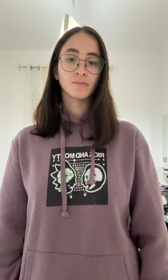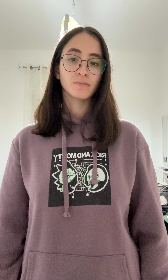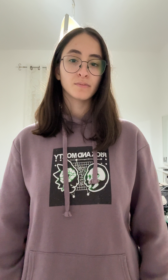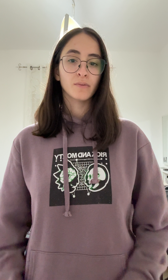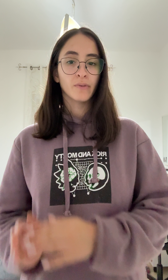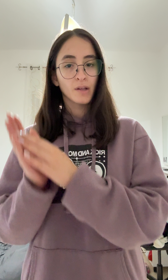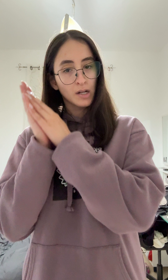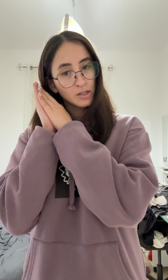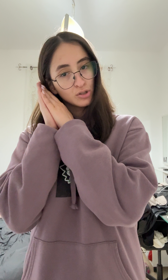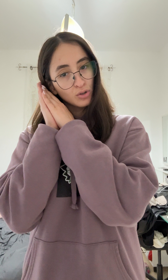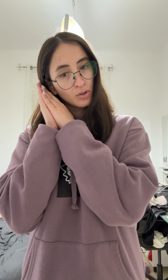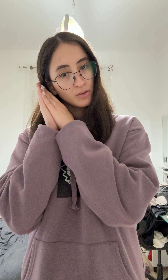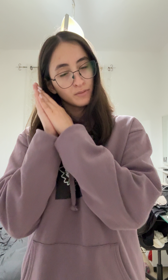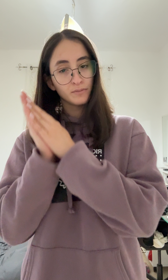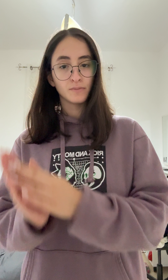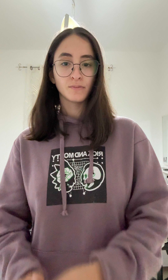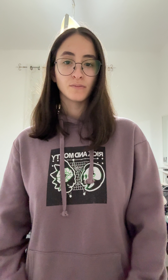לישון